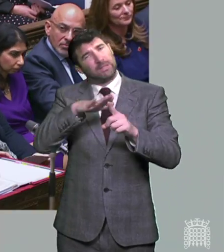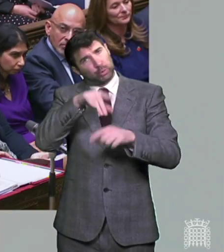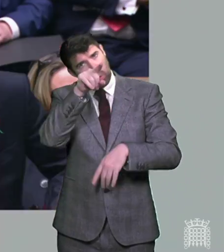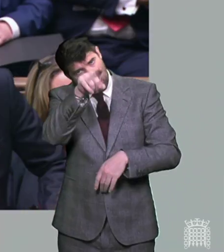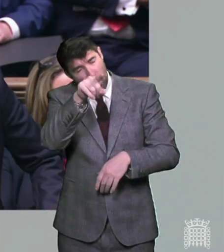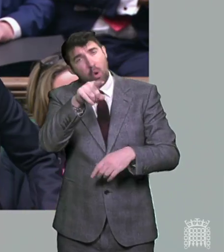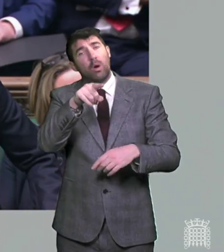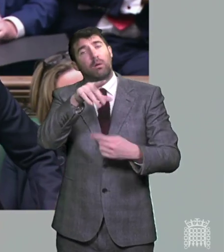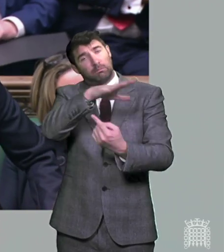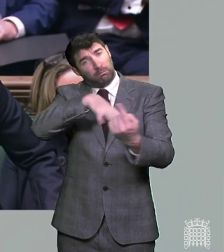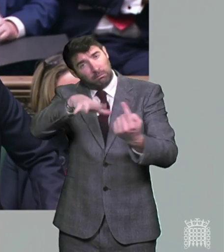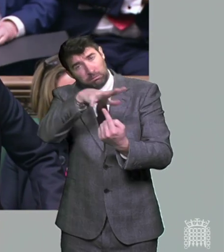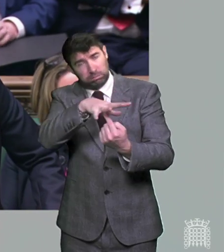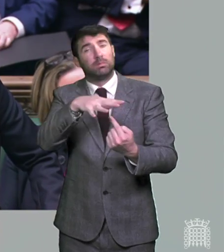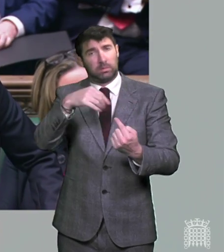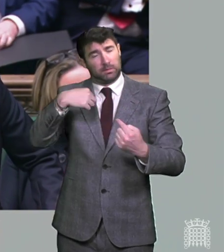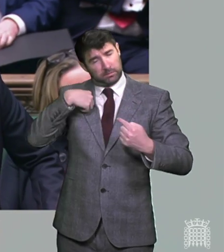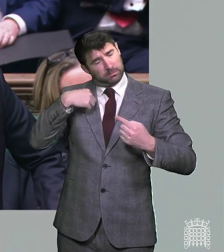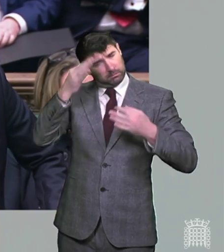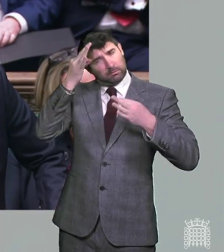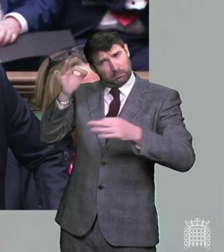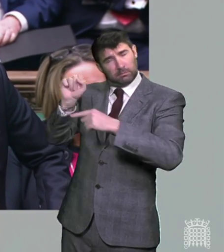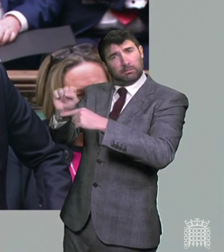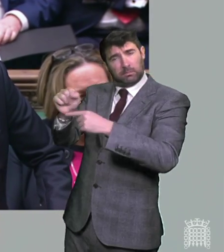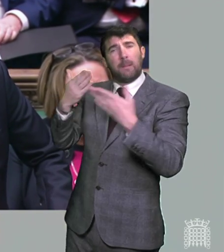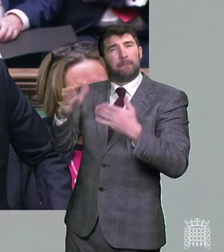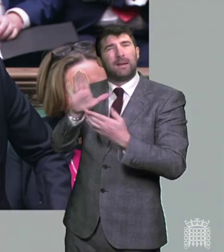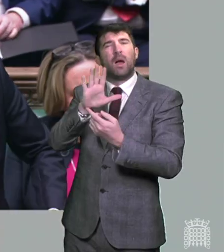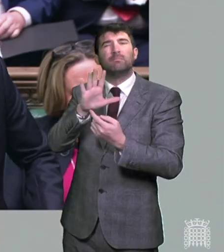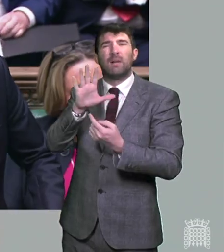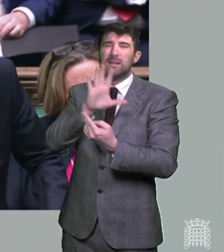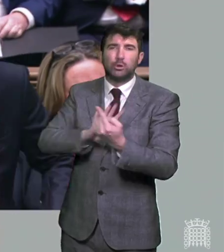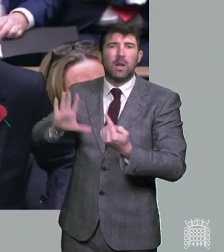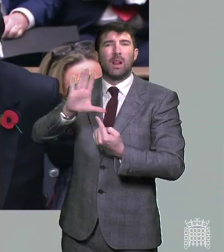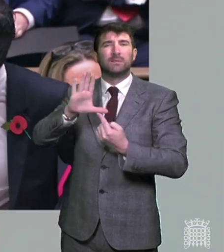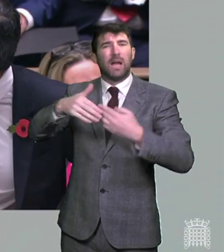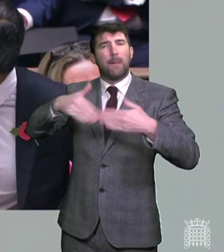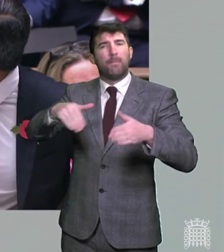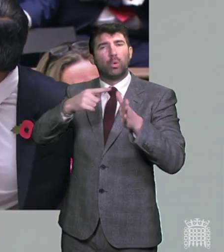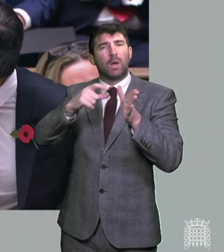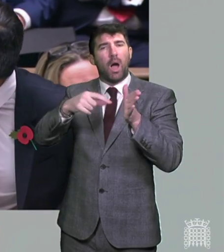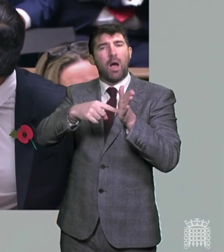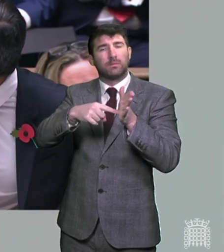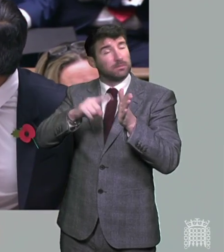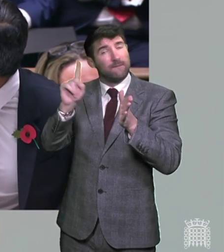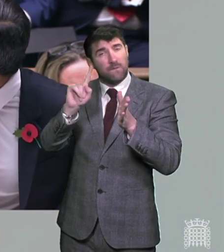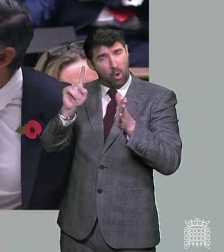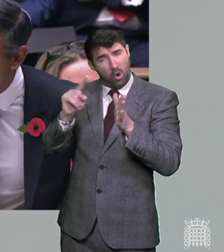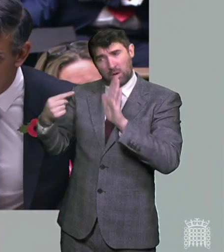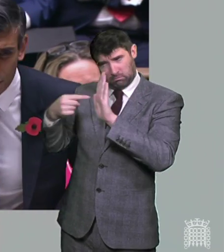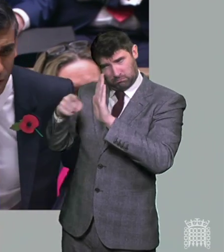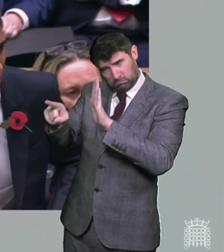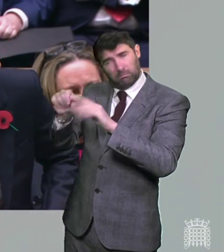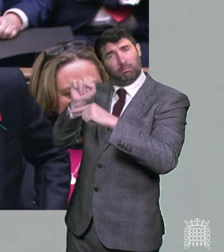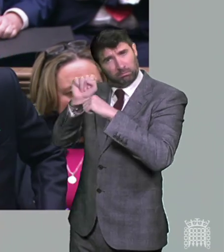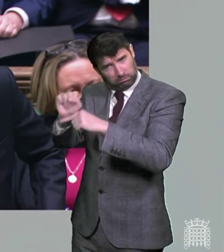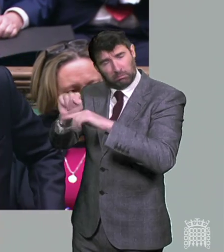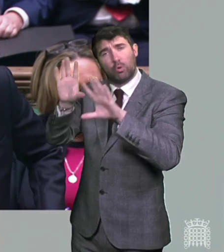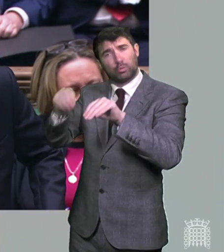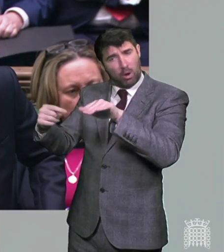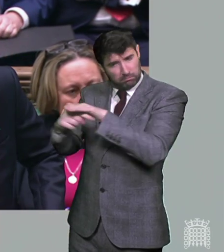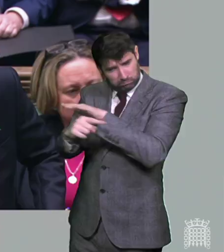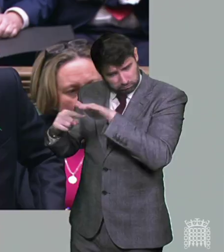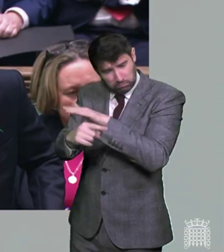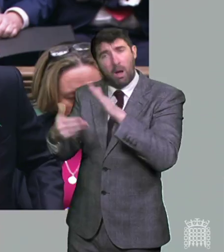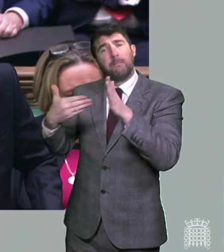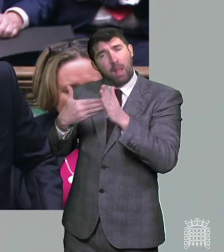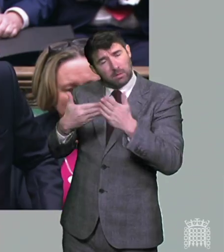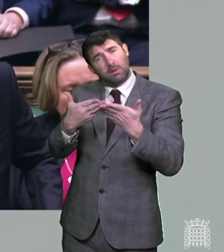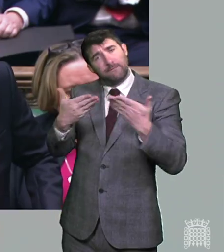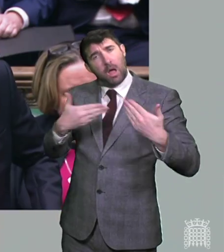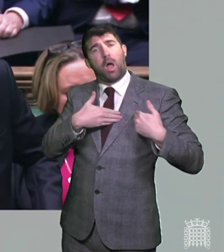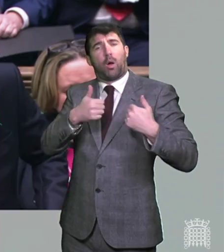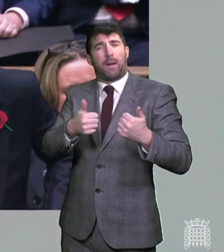Whether through the Nationality and Borders Act 2022 or through the further measures that we are planning to take, we will defend our borders, stop the illegal crossings, and ensure that there is fairness and compassion in our system.